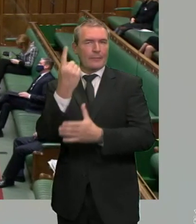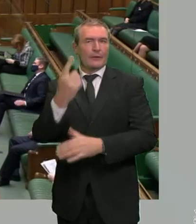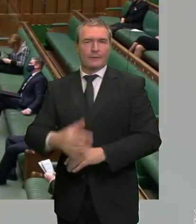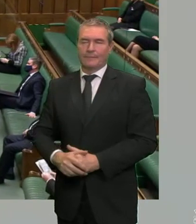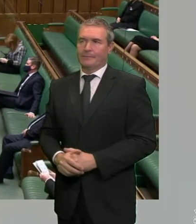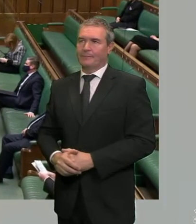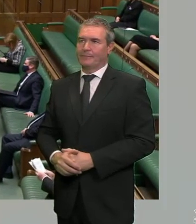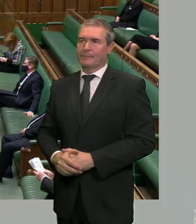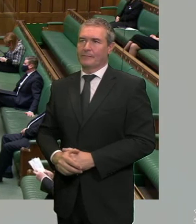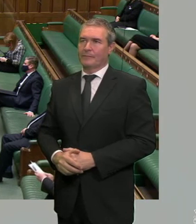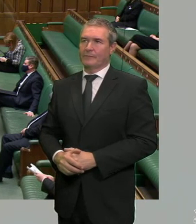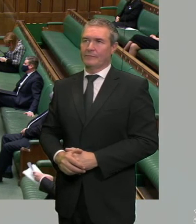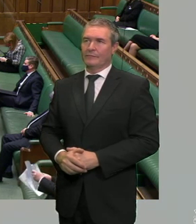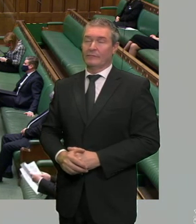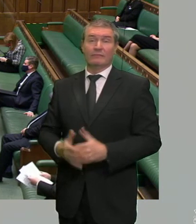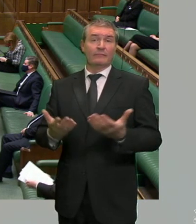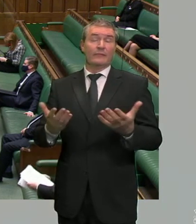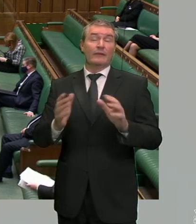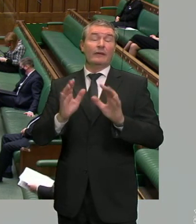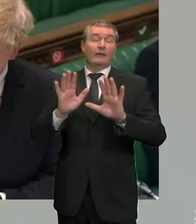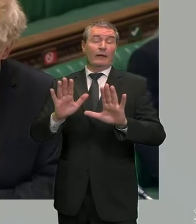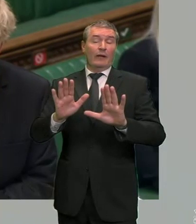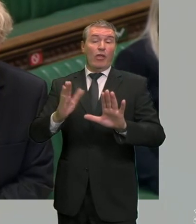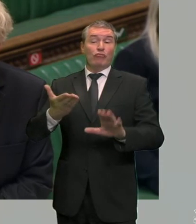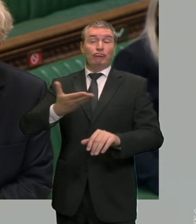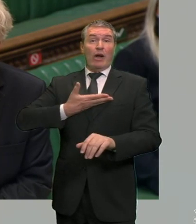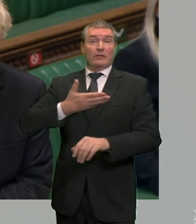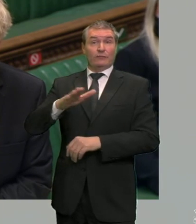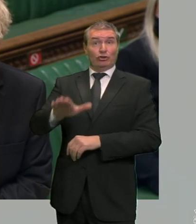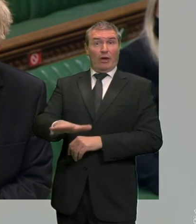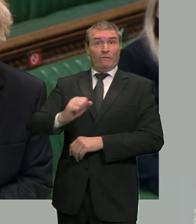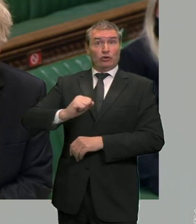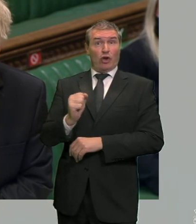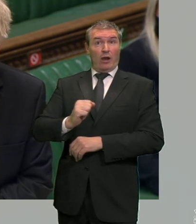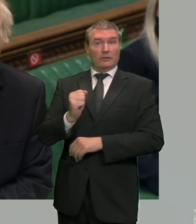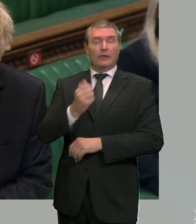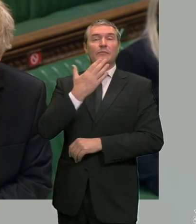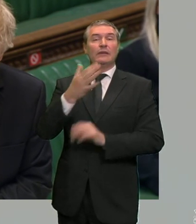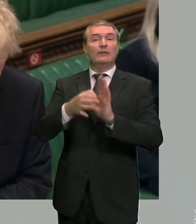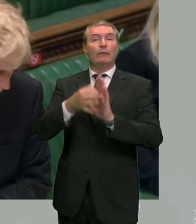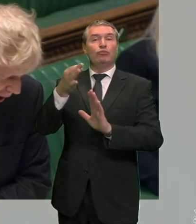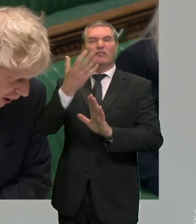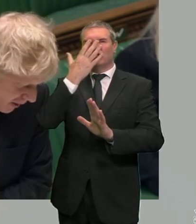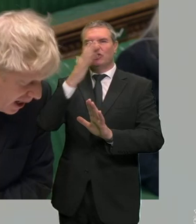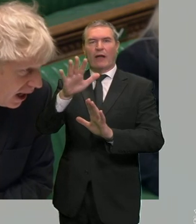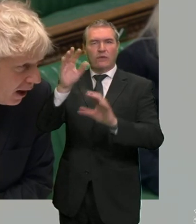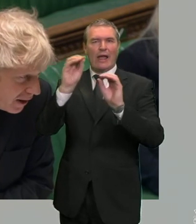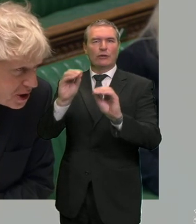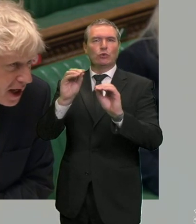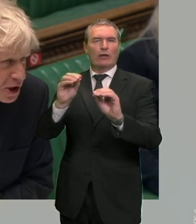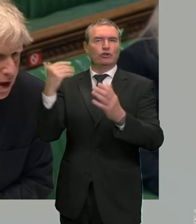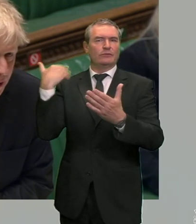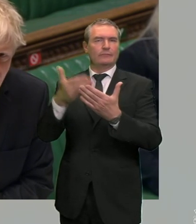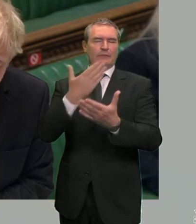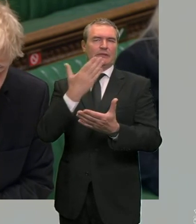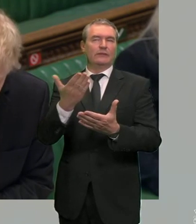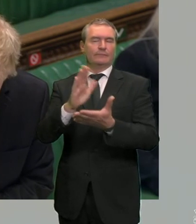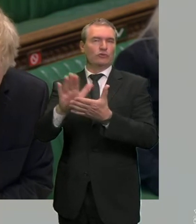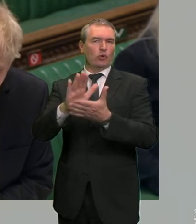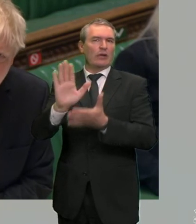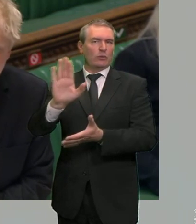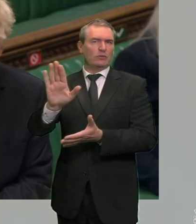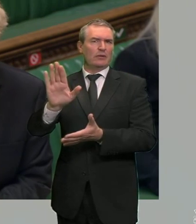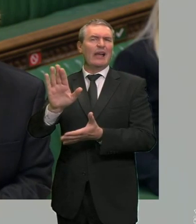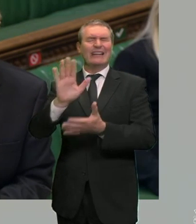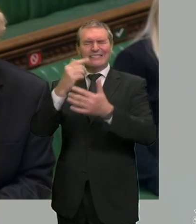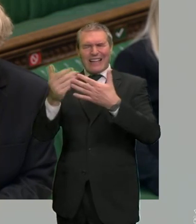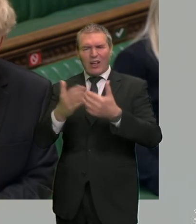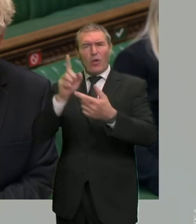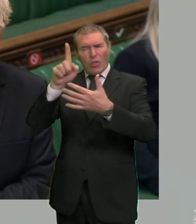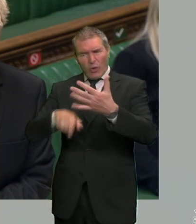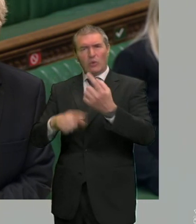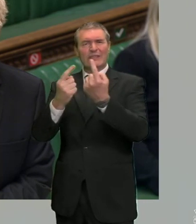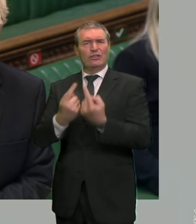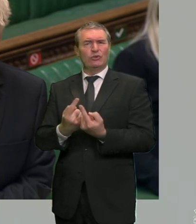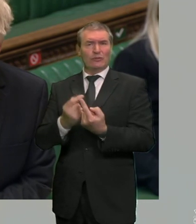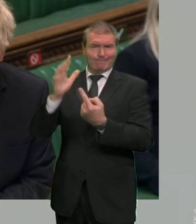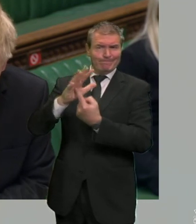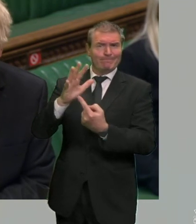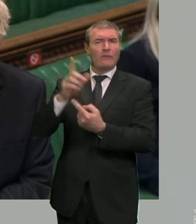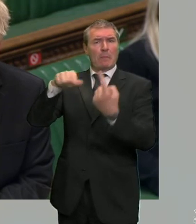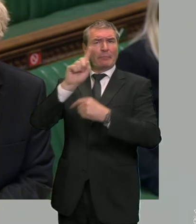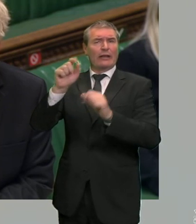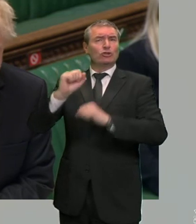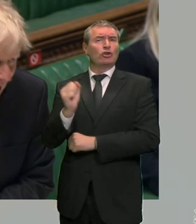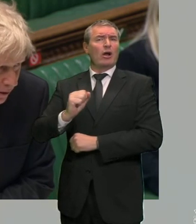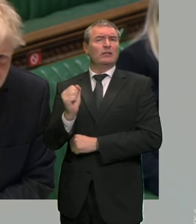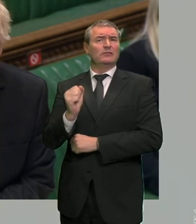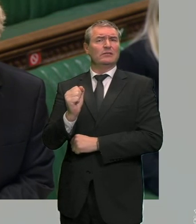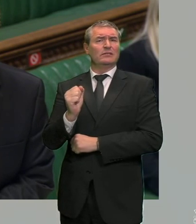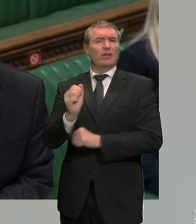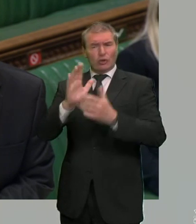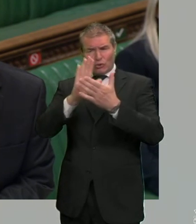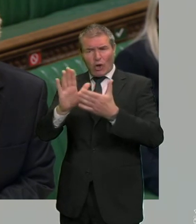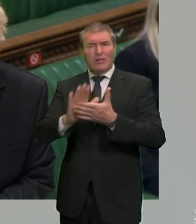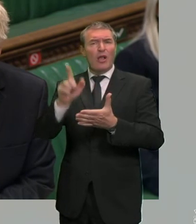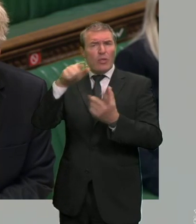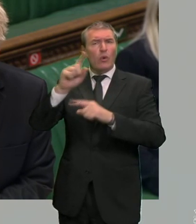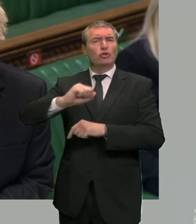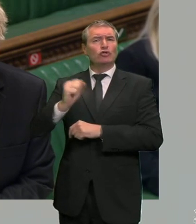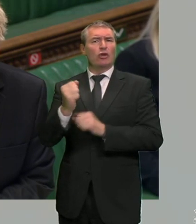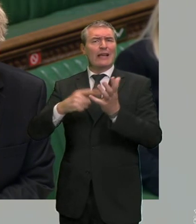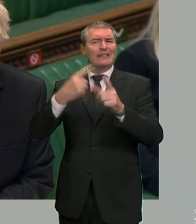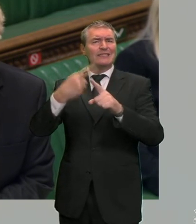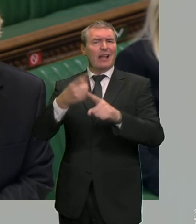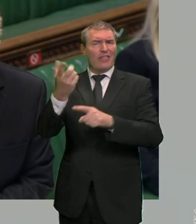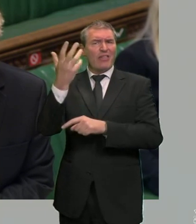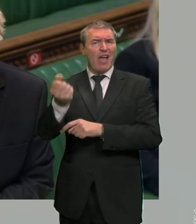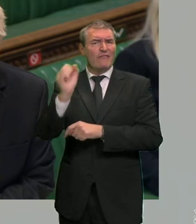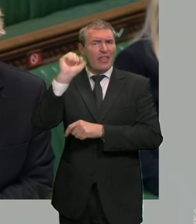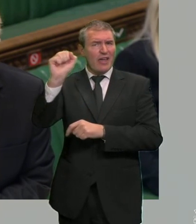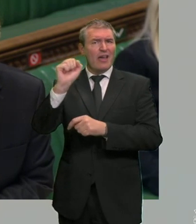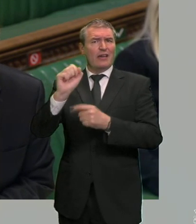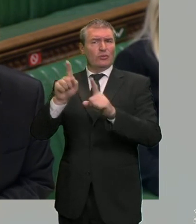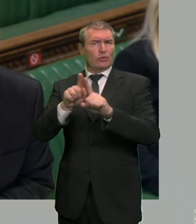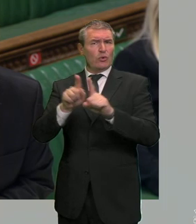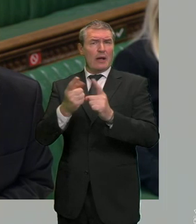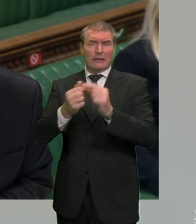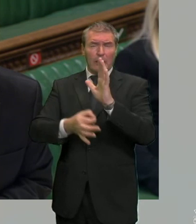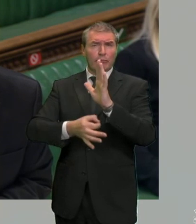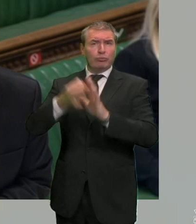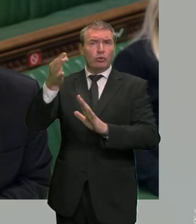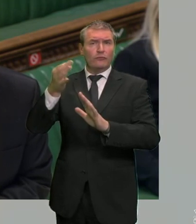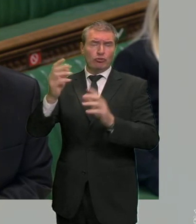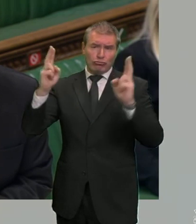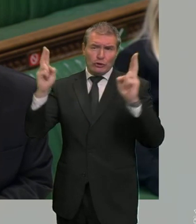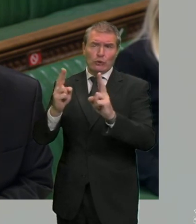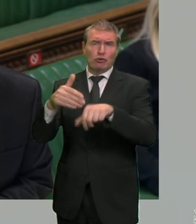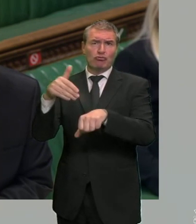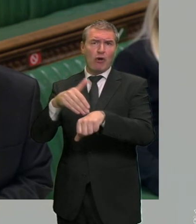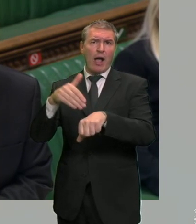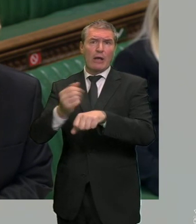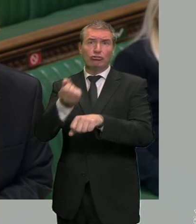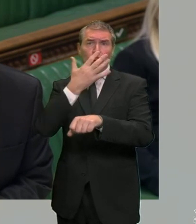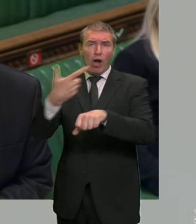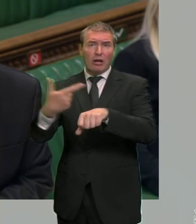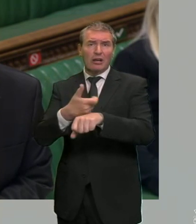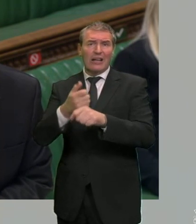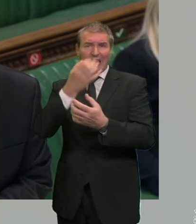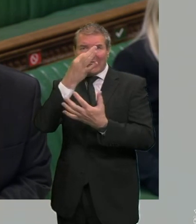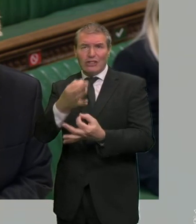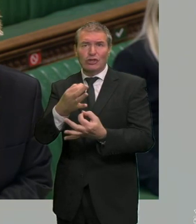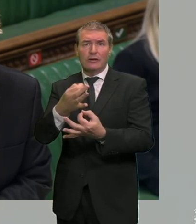The best thing the SNP can do, as I have said, for the rights of the child in Scotland is to improve their shameful record on education and to tackle the issues that matter to the people of Scotland: to tackle the tax regime they have put in place; and to do better on fighting crime and drug addiction in Scotland.